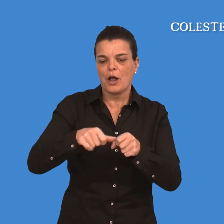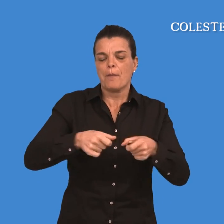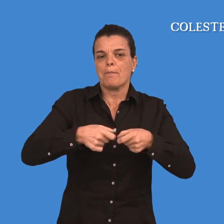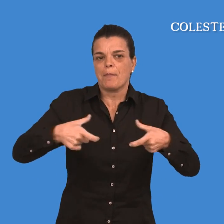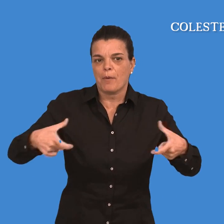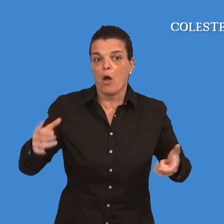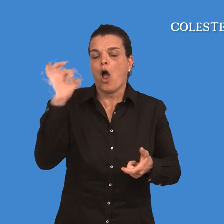incrementar